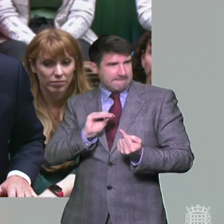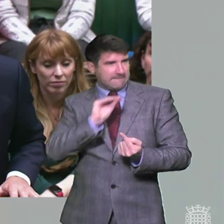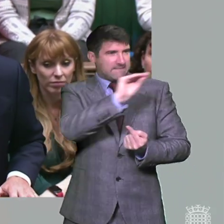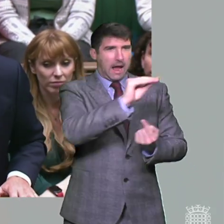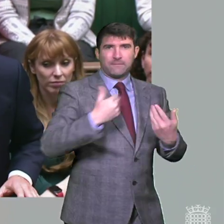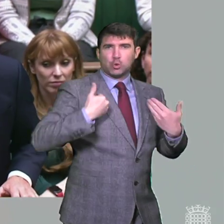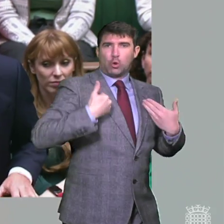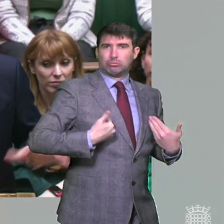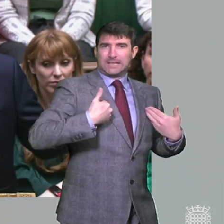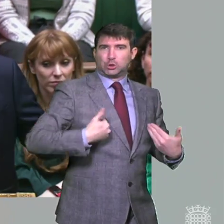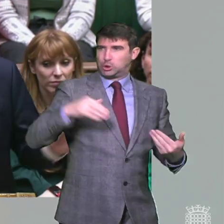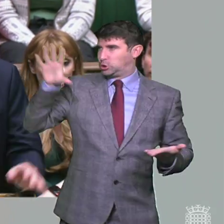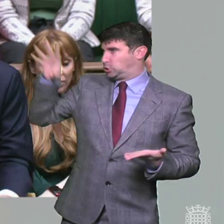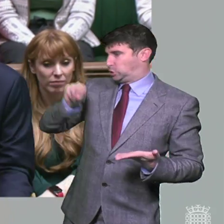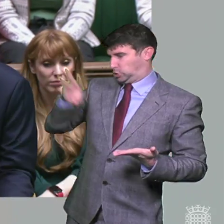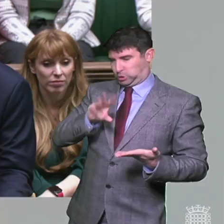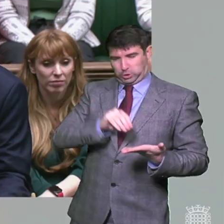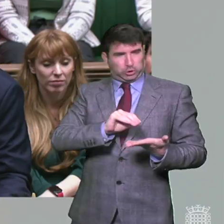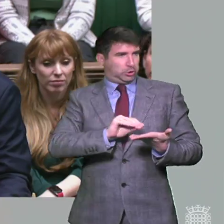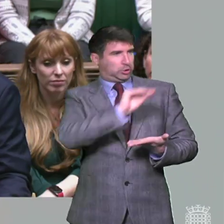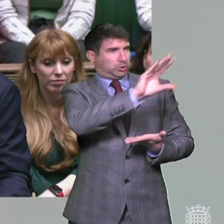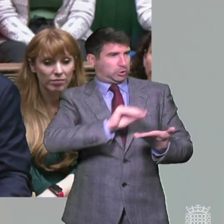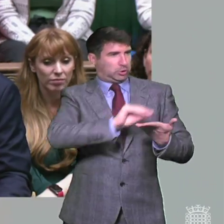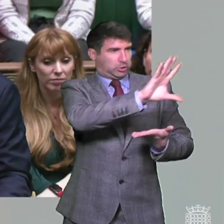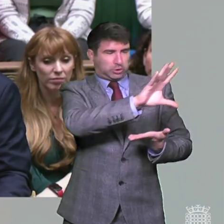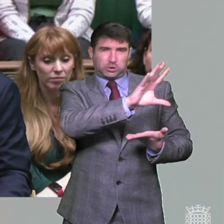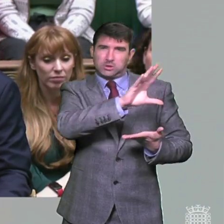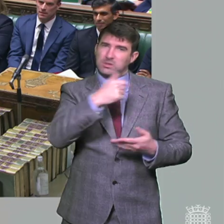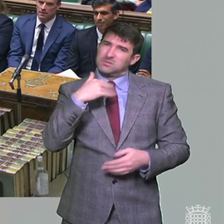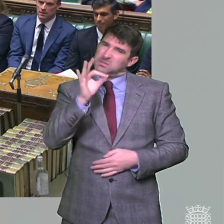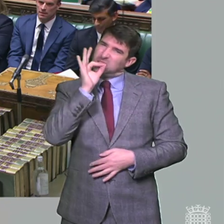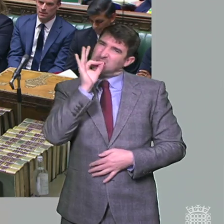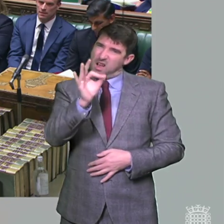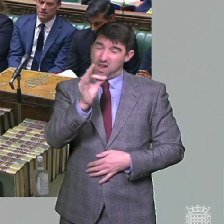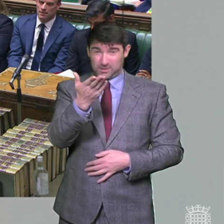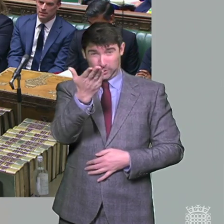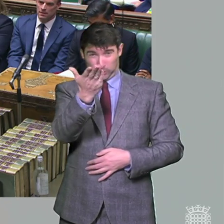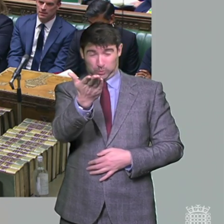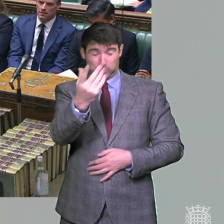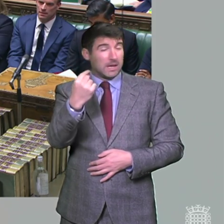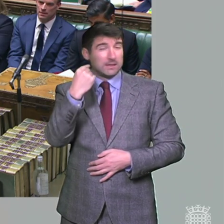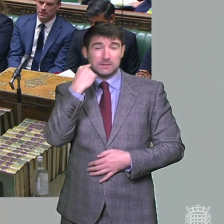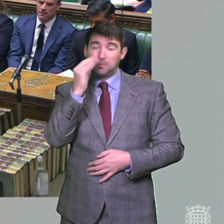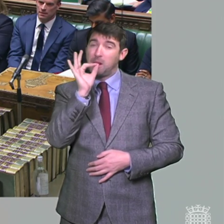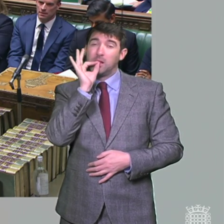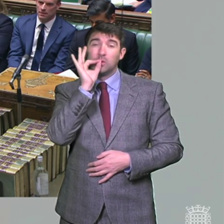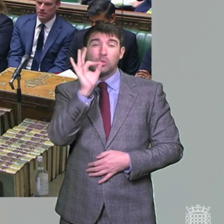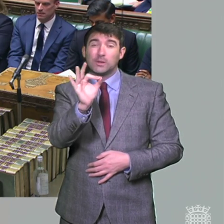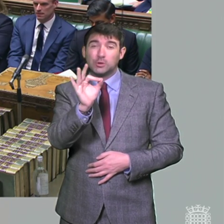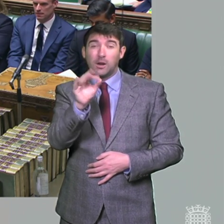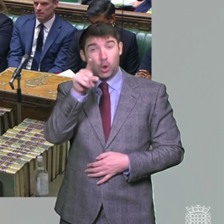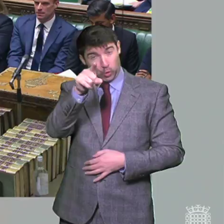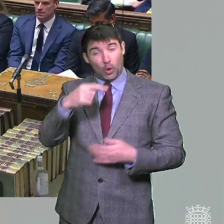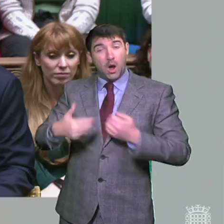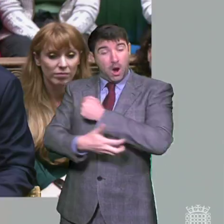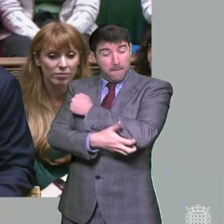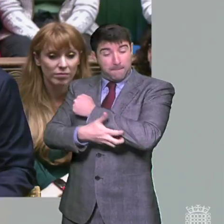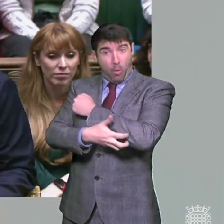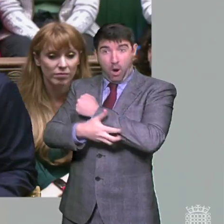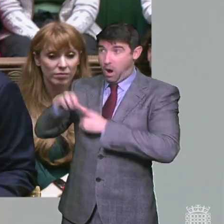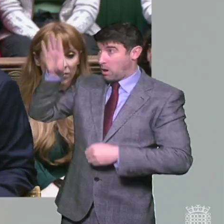Rather than apologise or pretend that he meant something else, why does he not now do the right thing, and undo the changes that he made to those funding formulas?